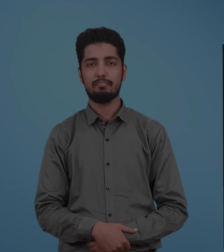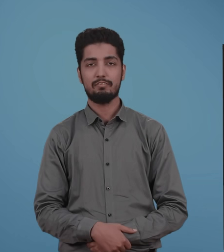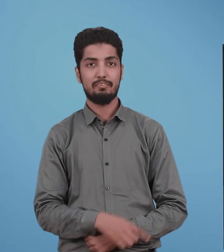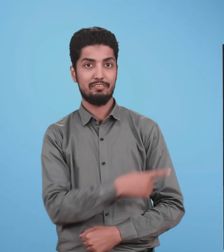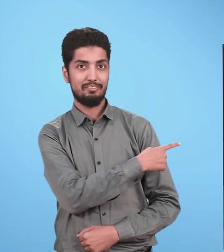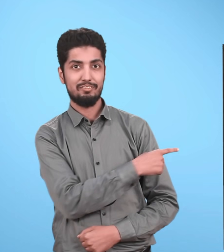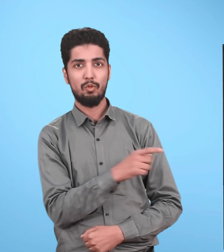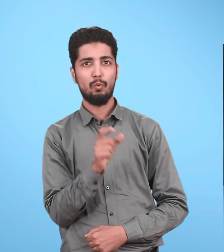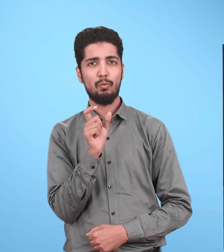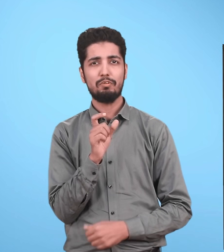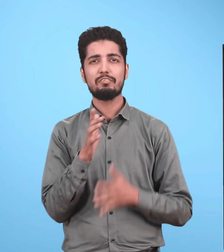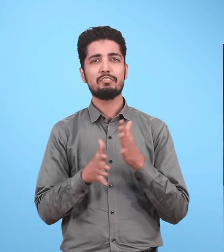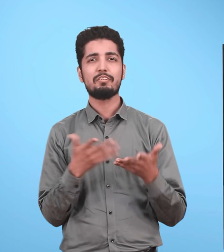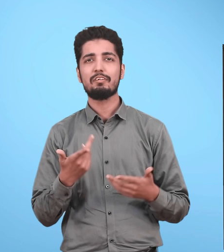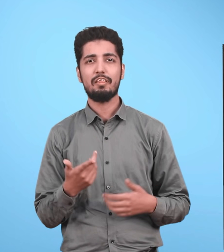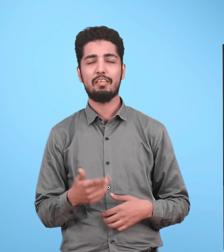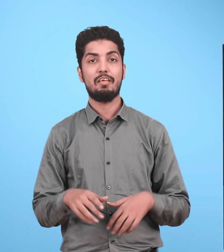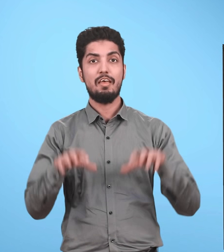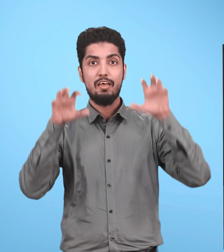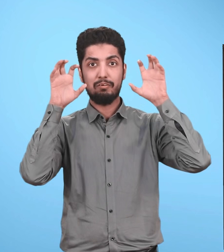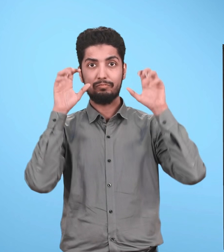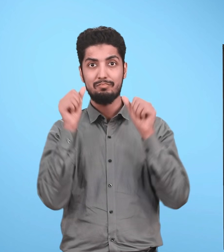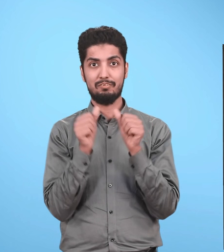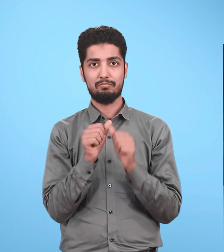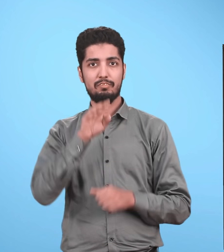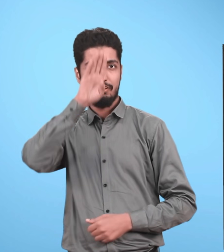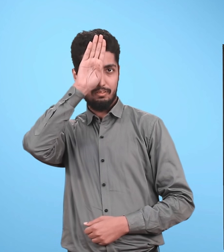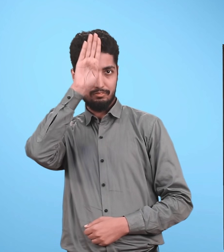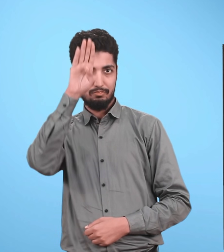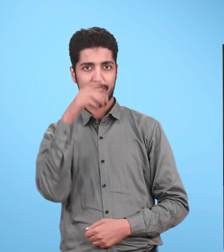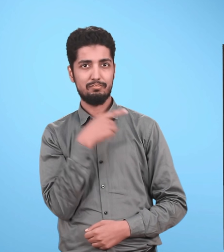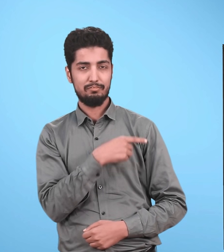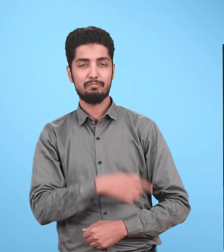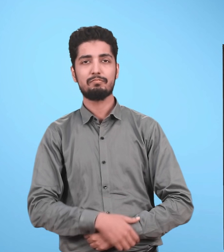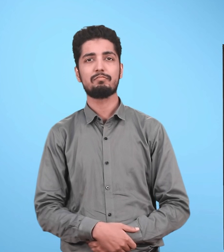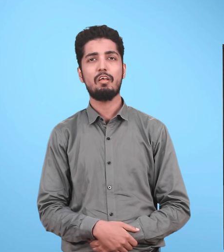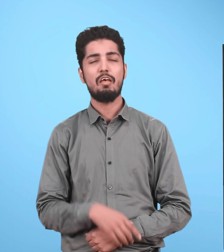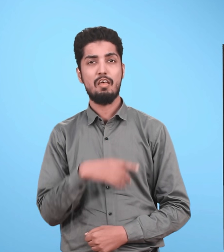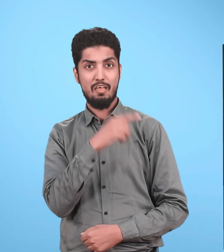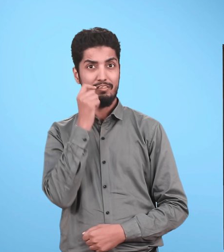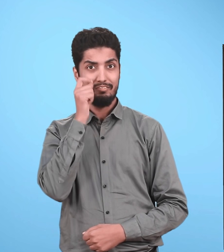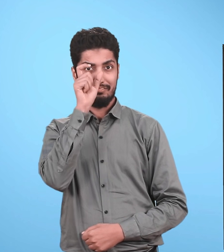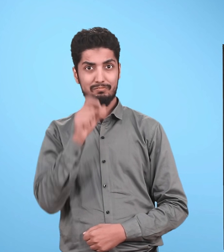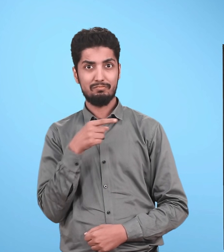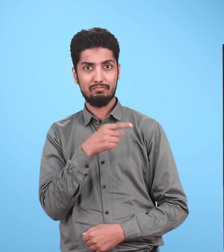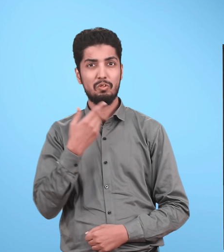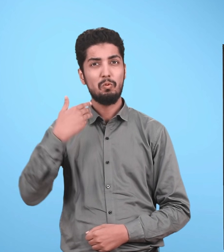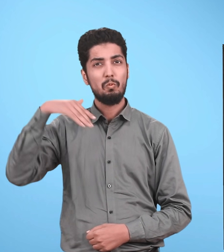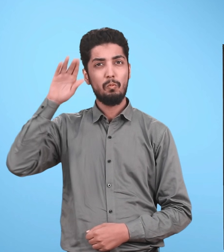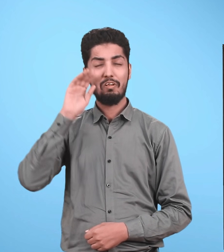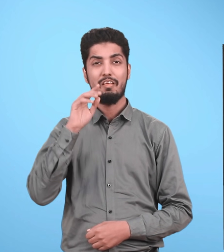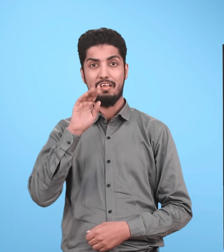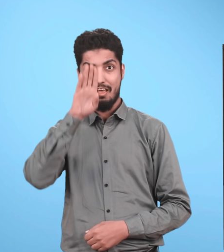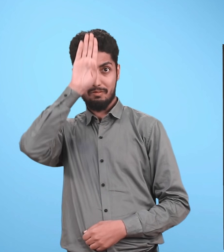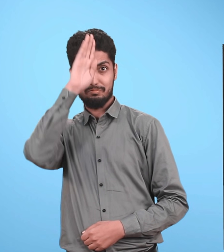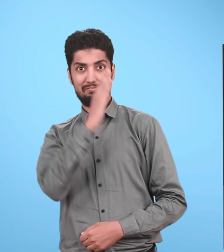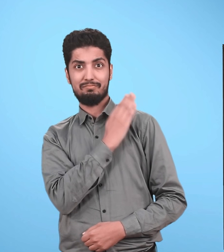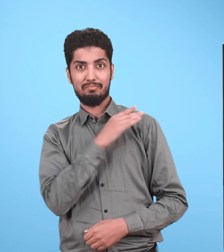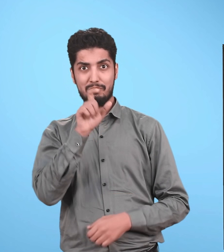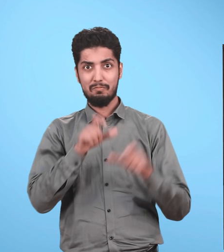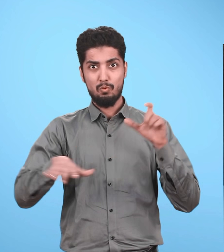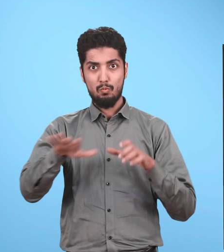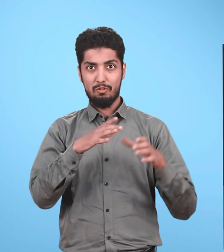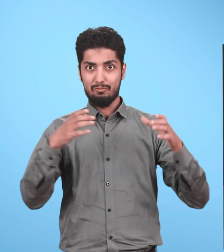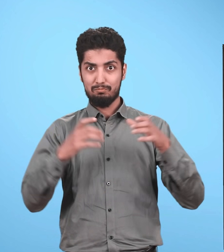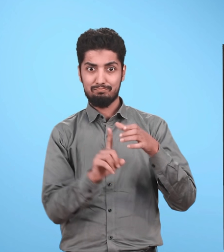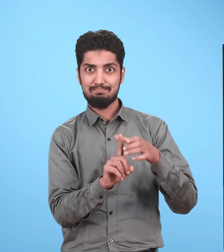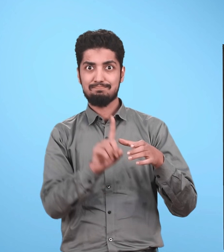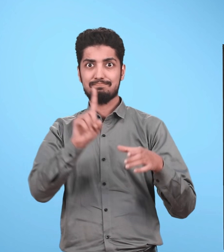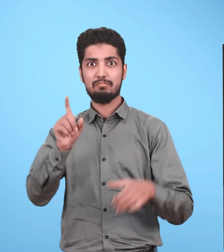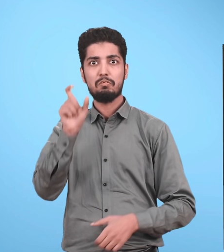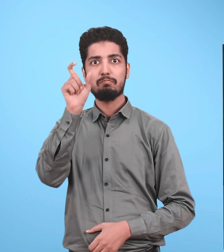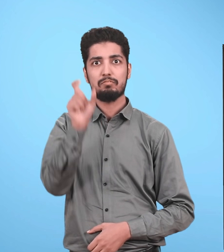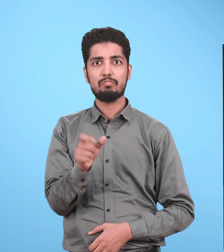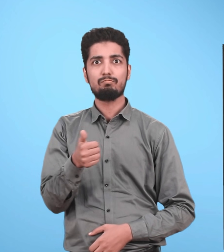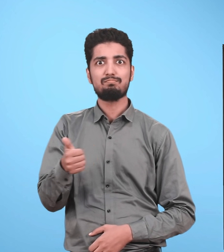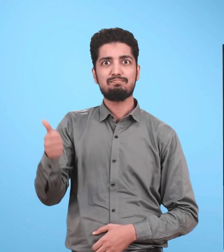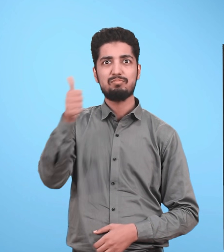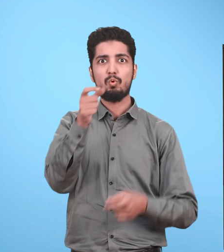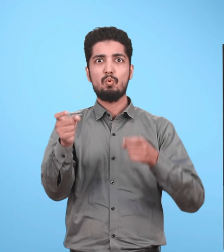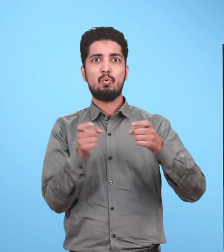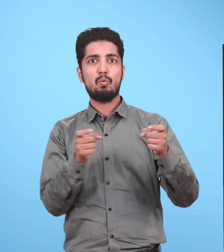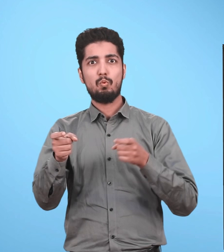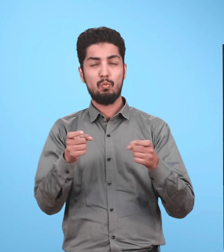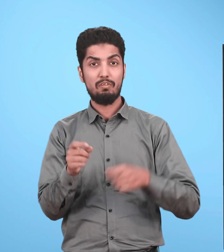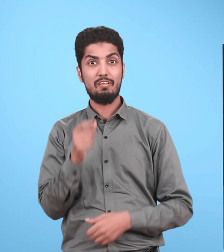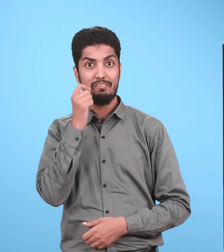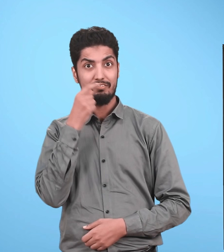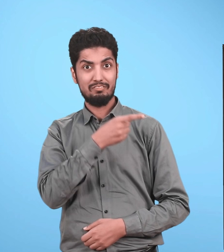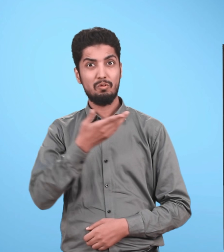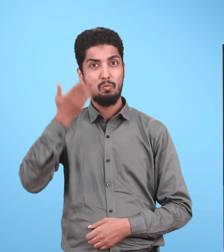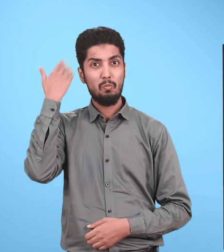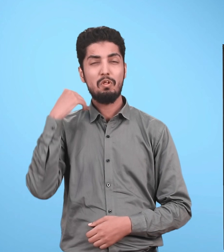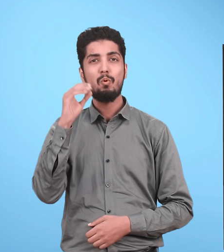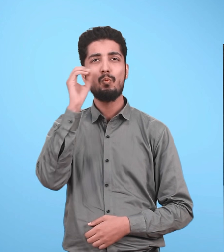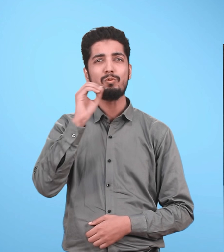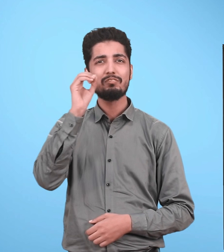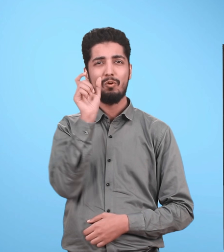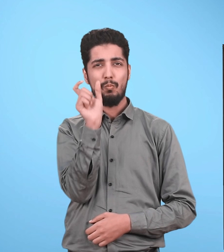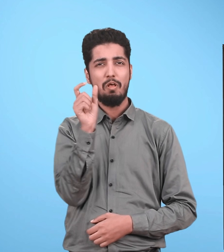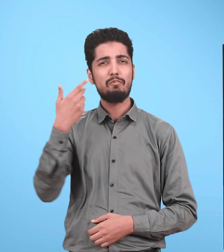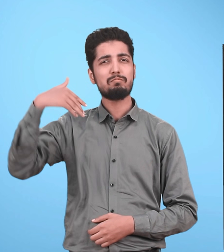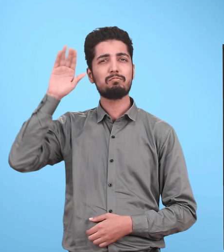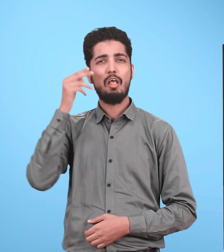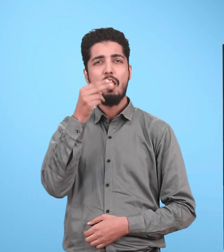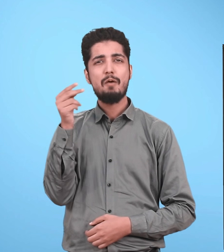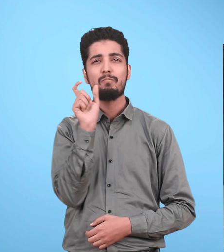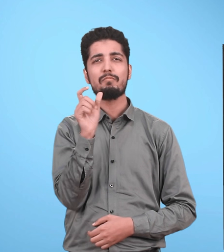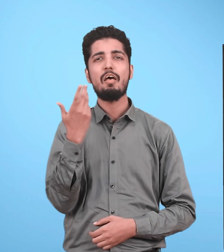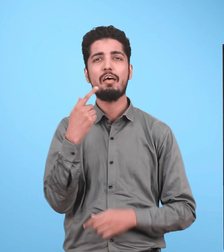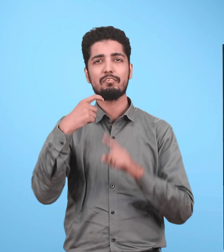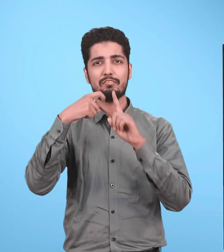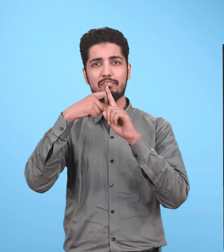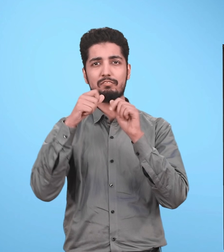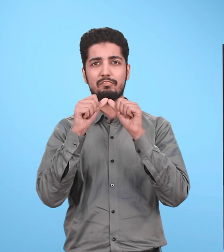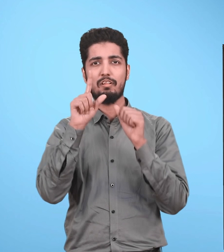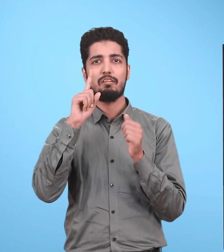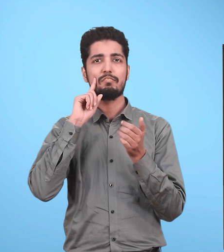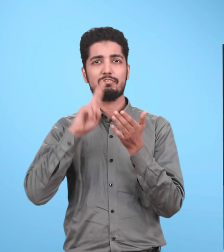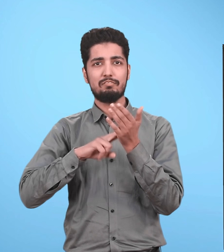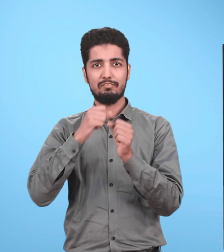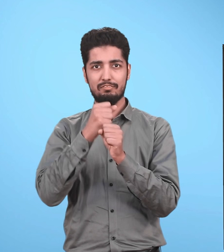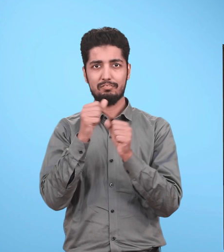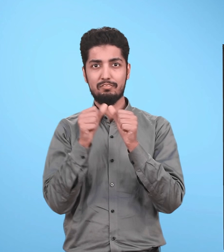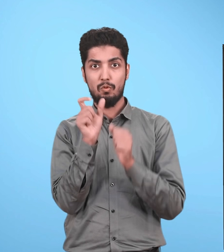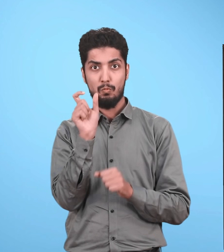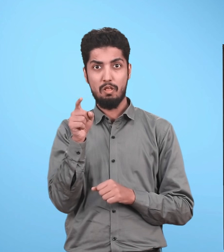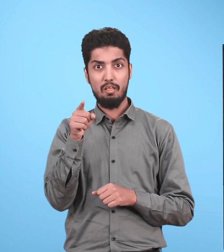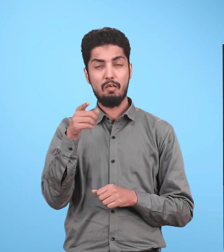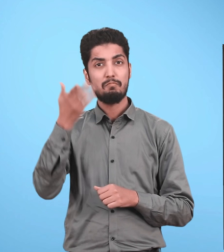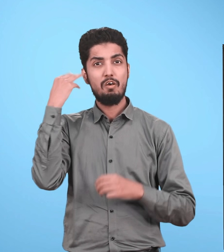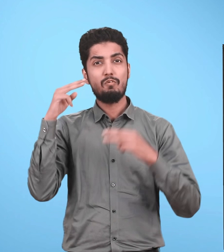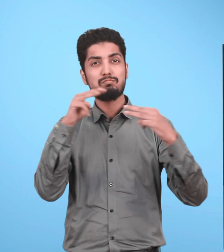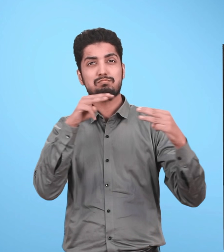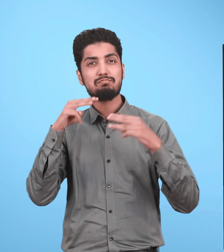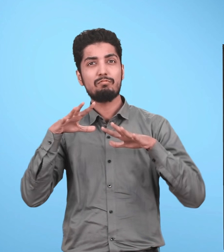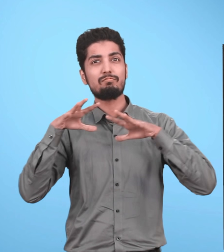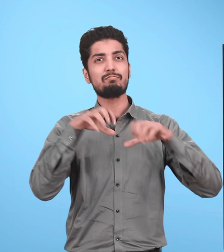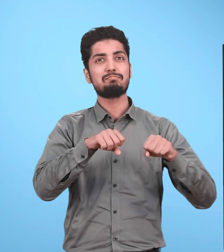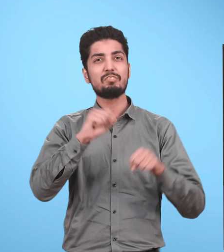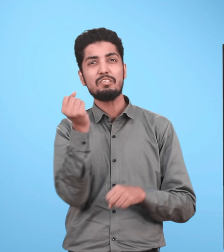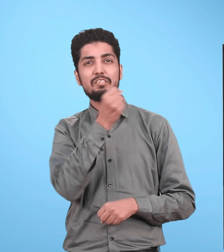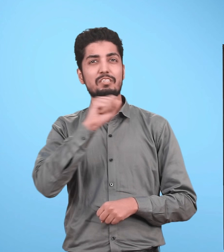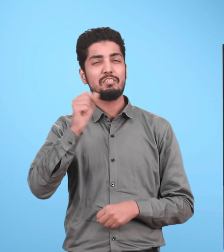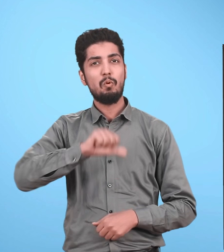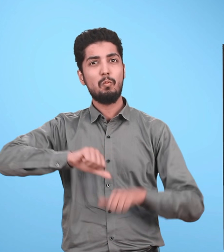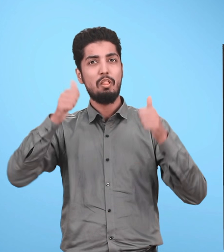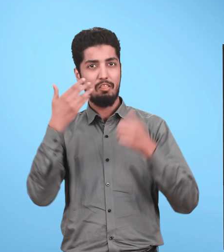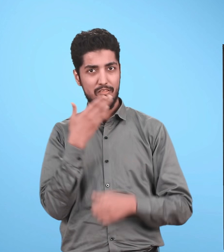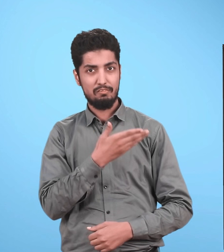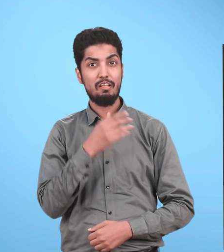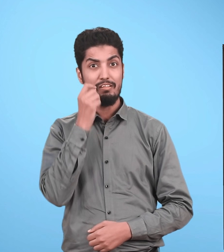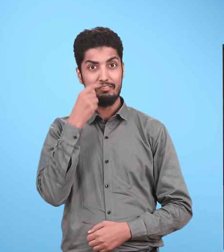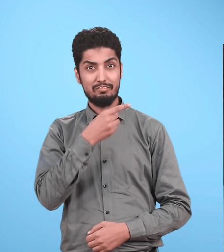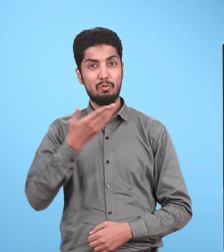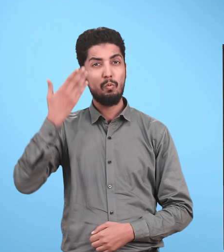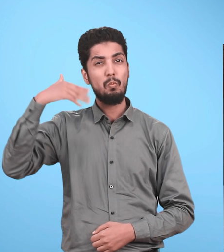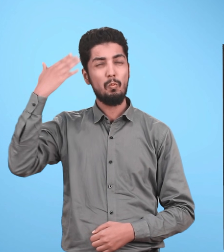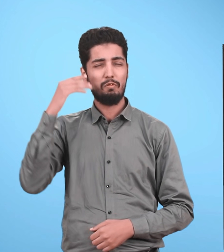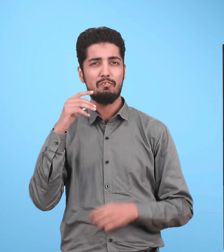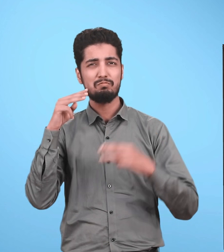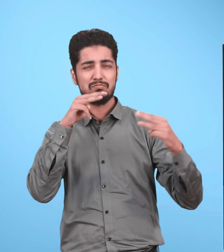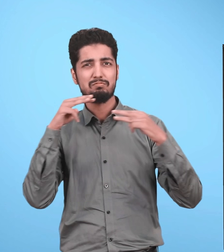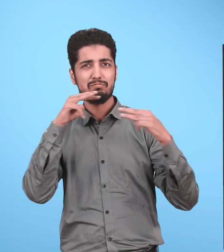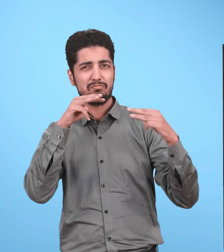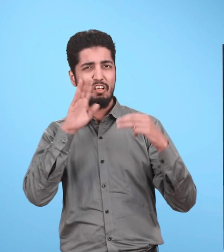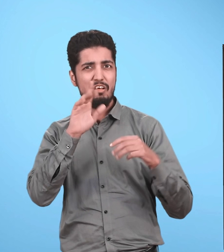Ashoka This is the sign name for Ashoka. He was the most famous Mauryan ruler Ashoka fought a war to conquer Kalinga (ancient name of Odisha). However, he was so horrified.